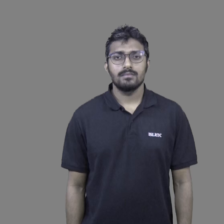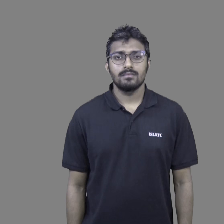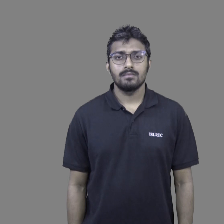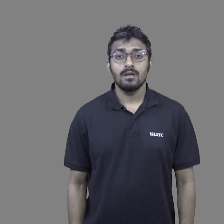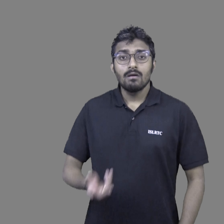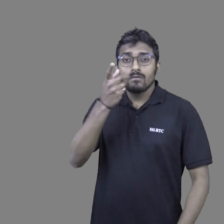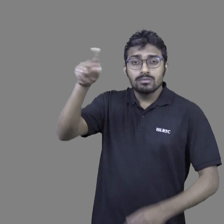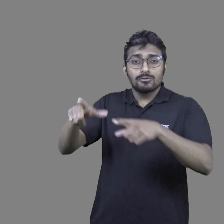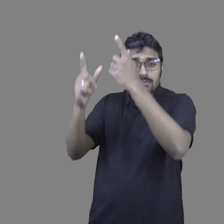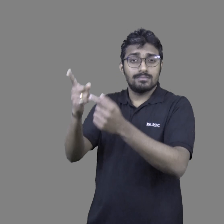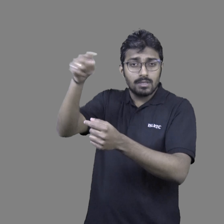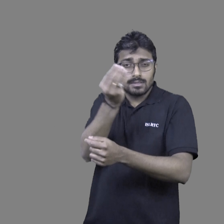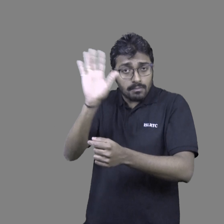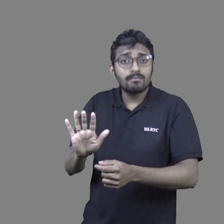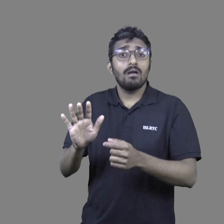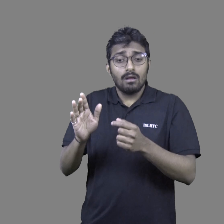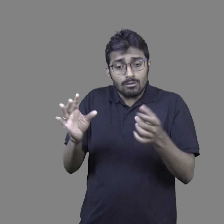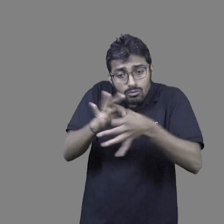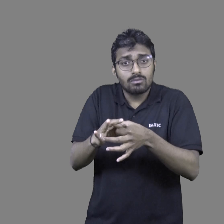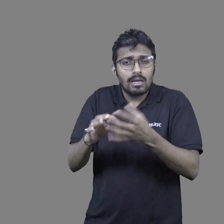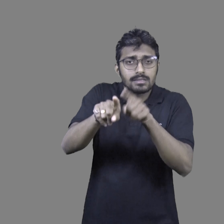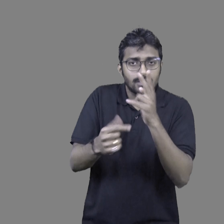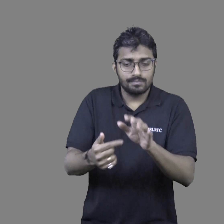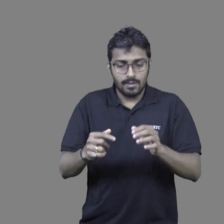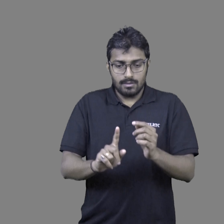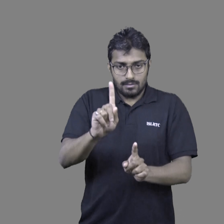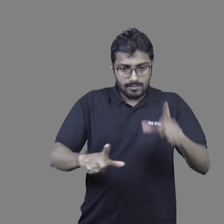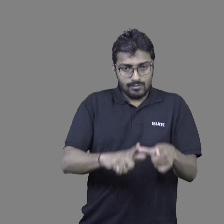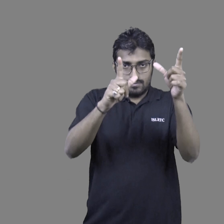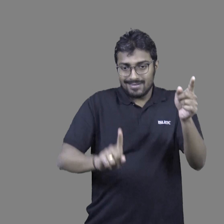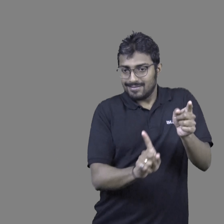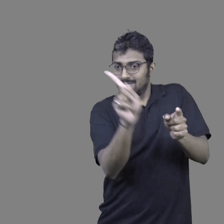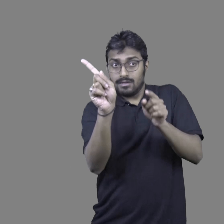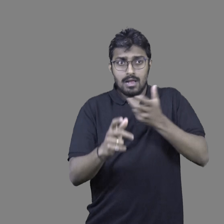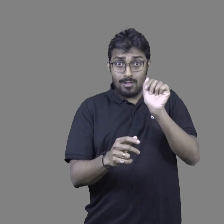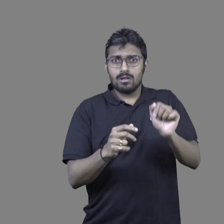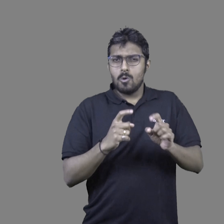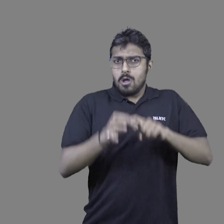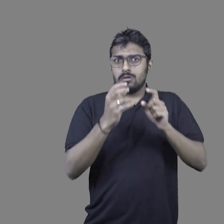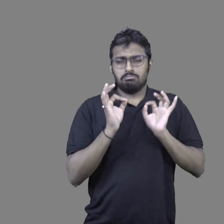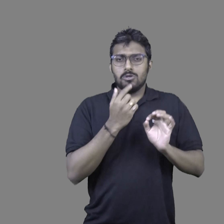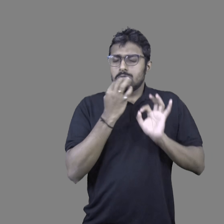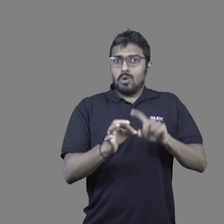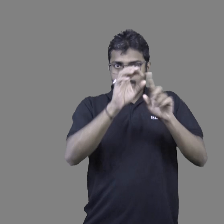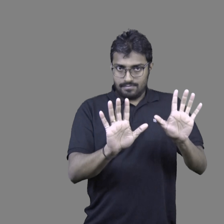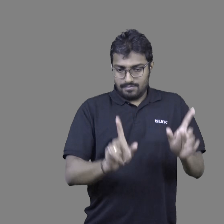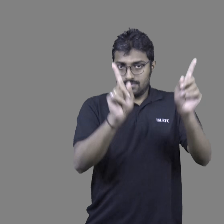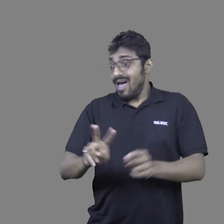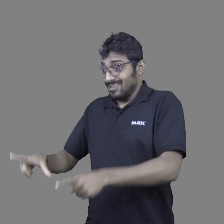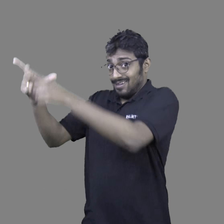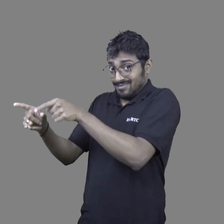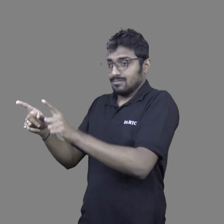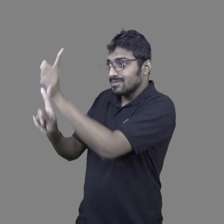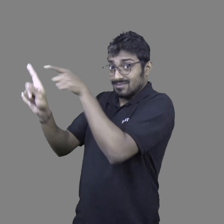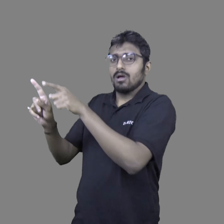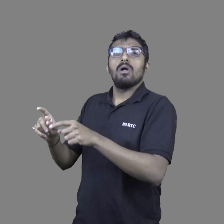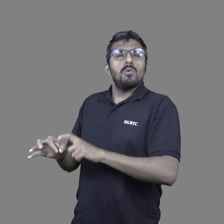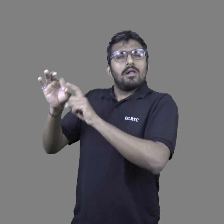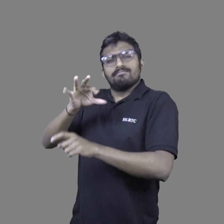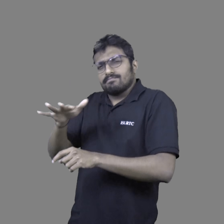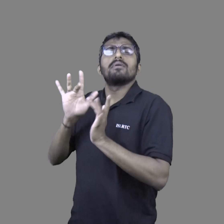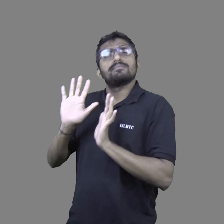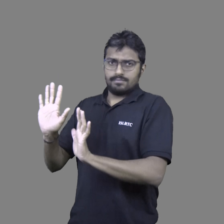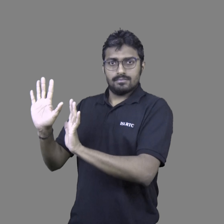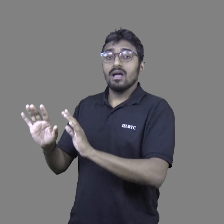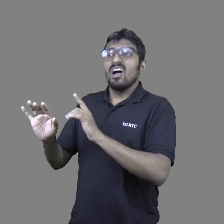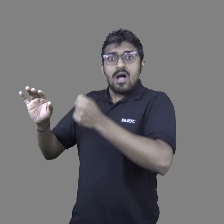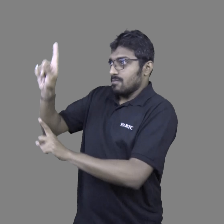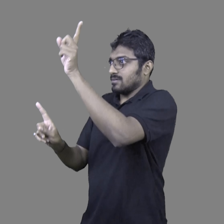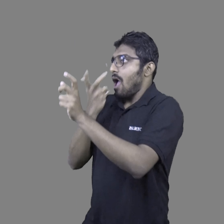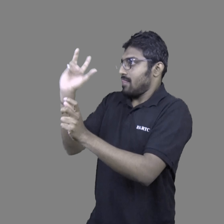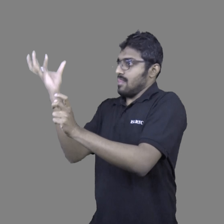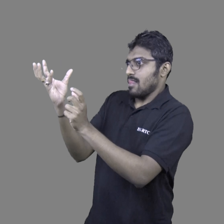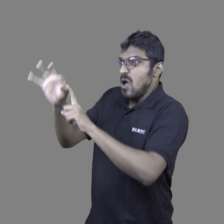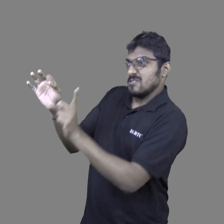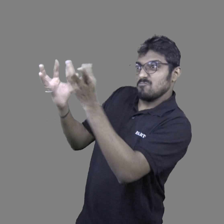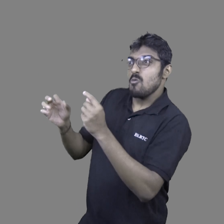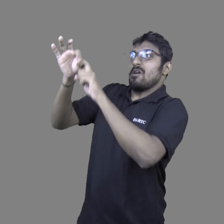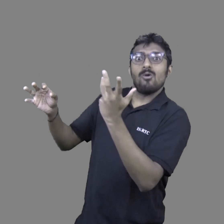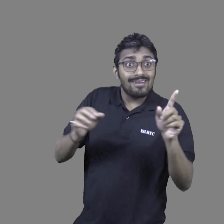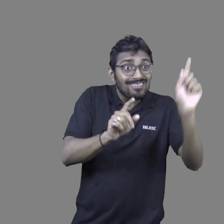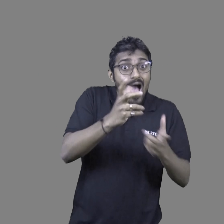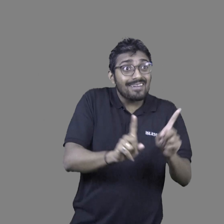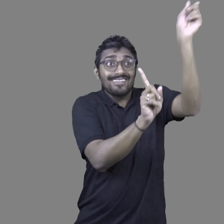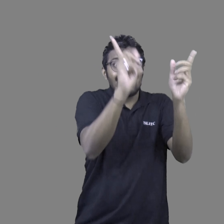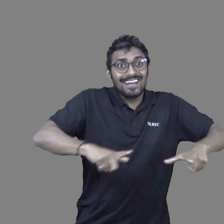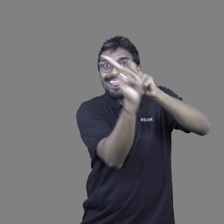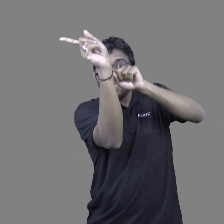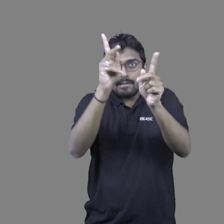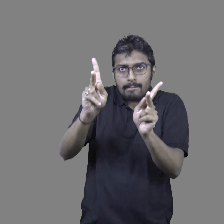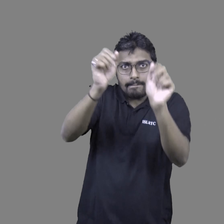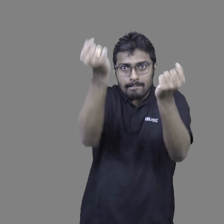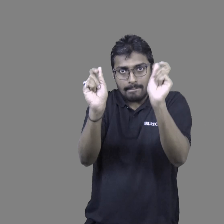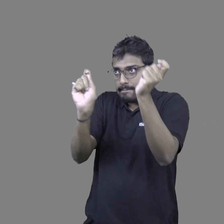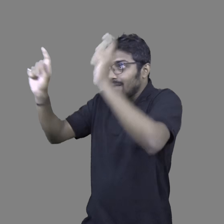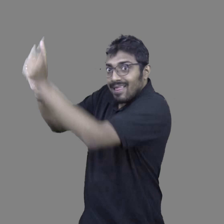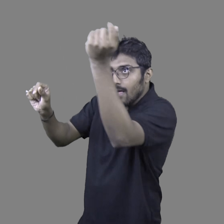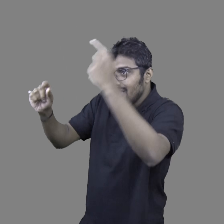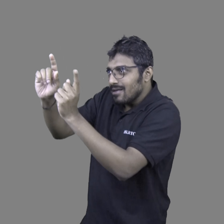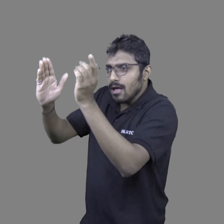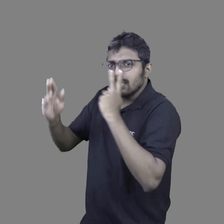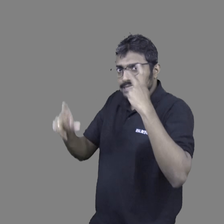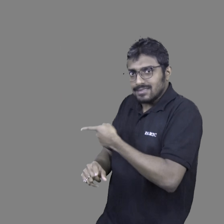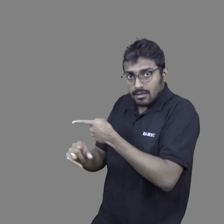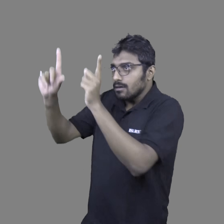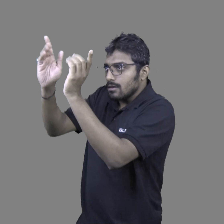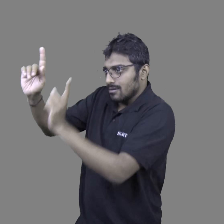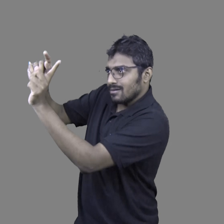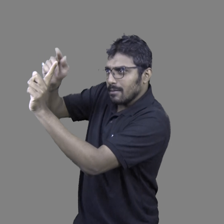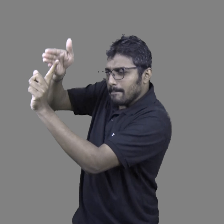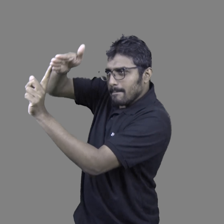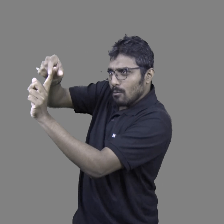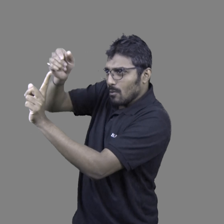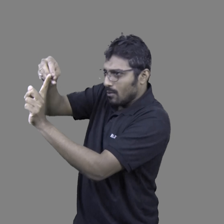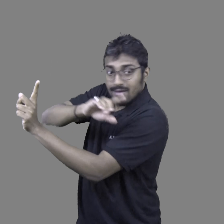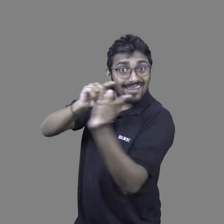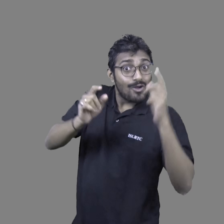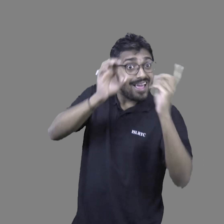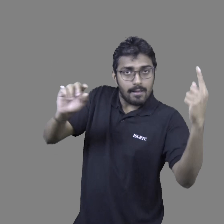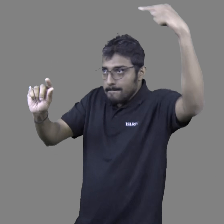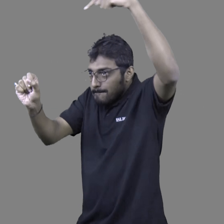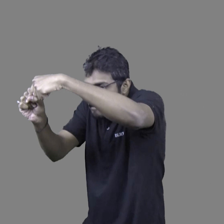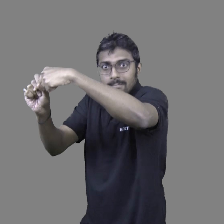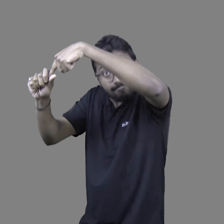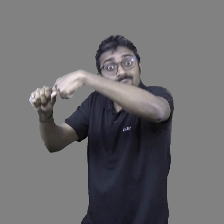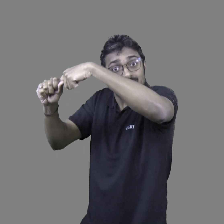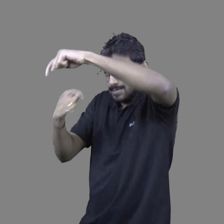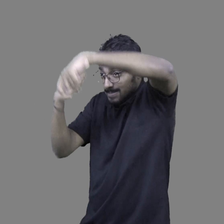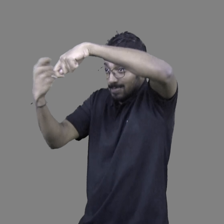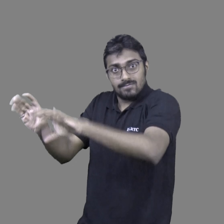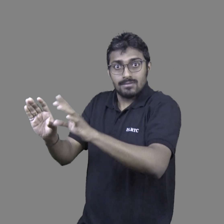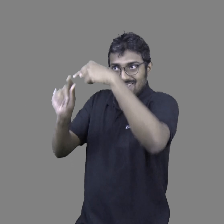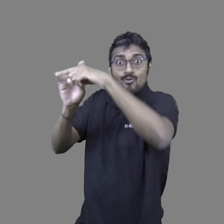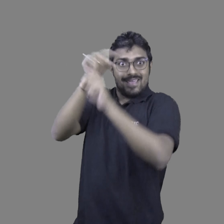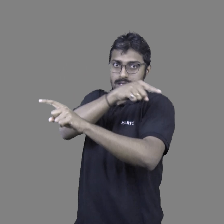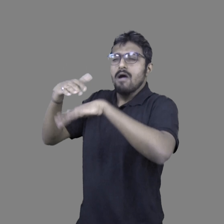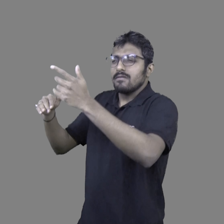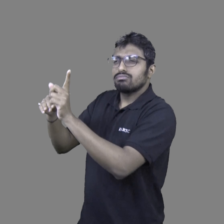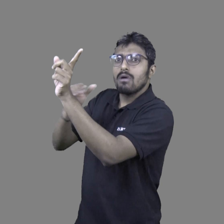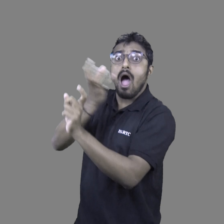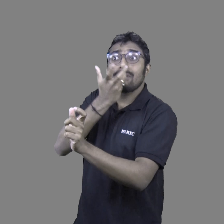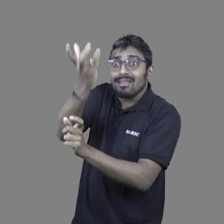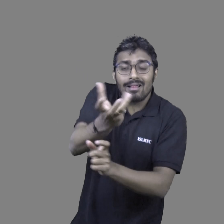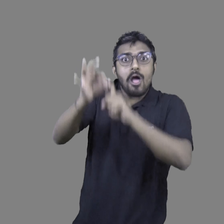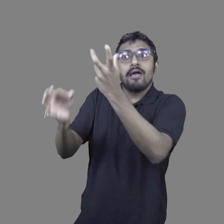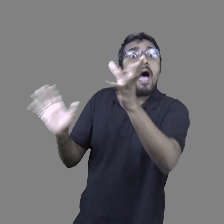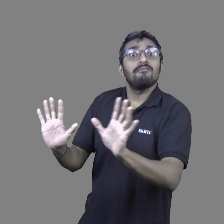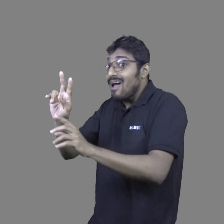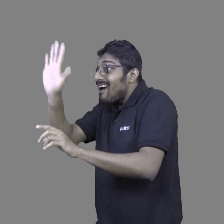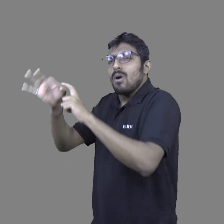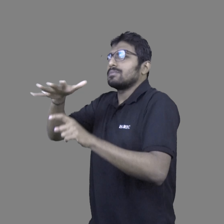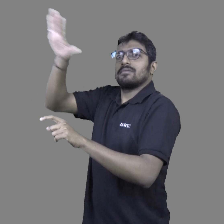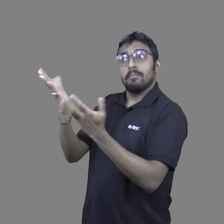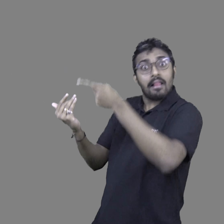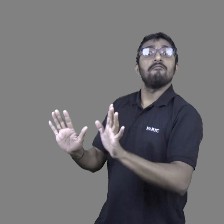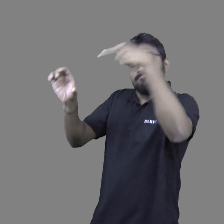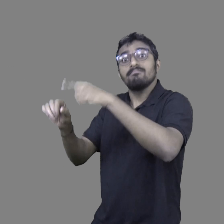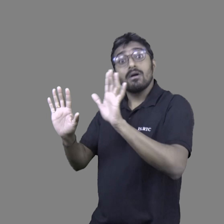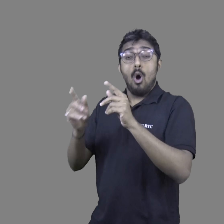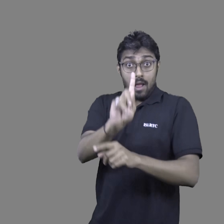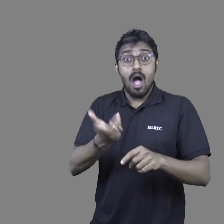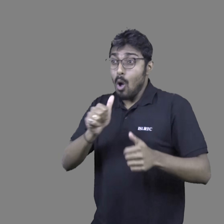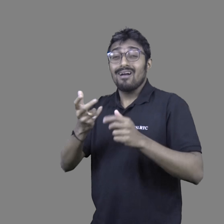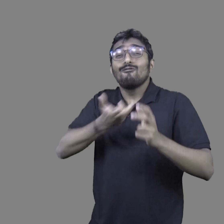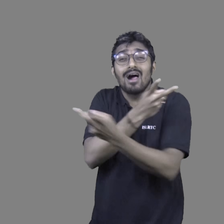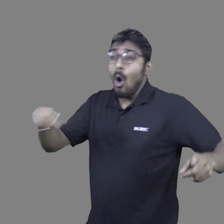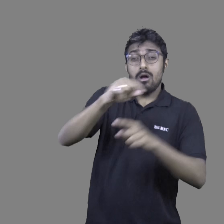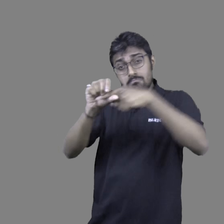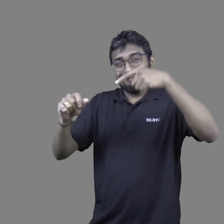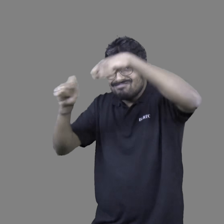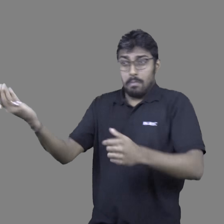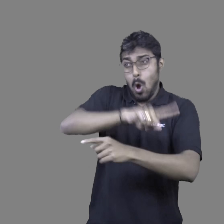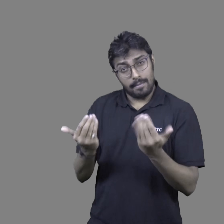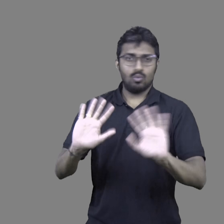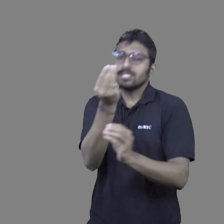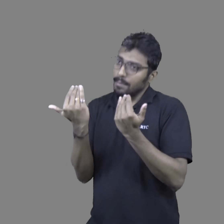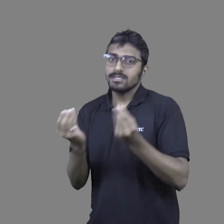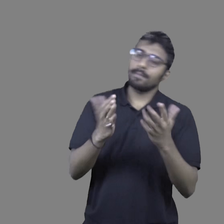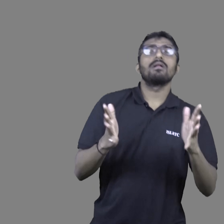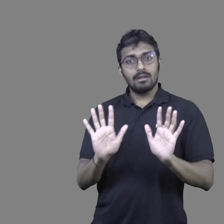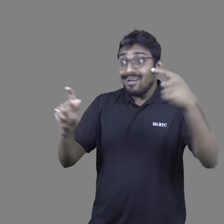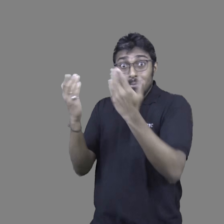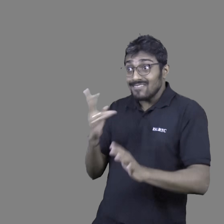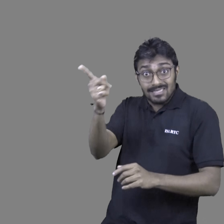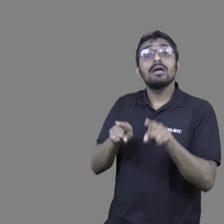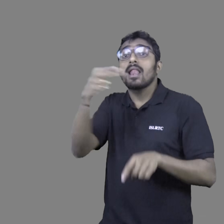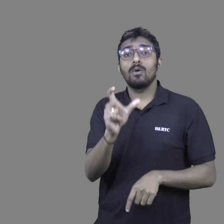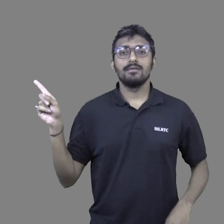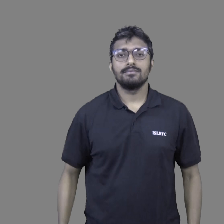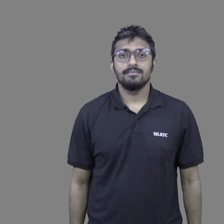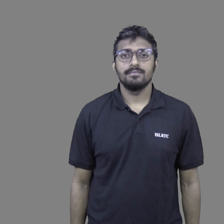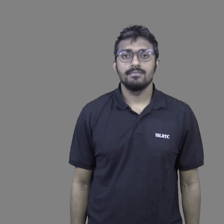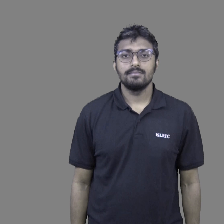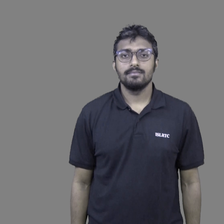Cutting